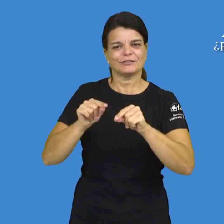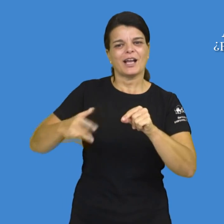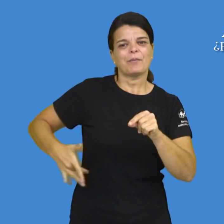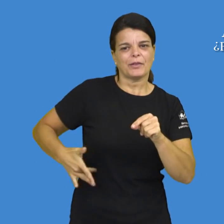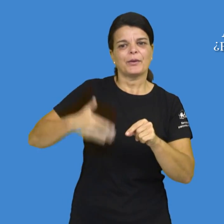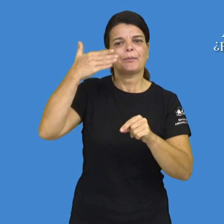hígado